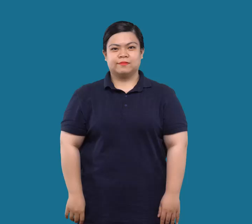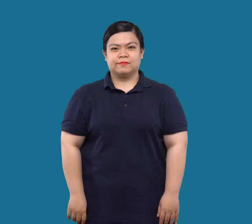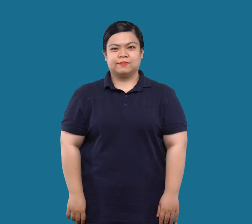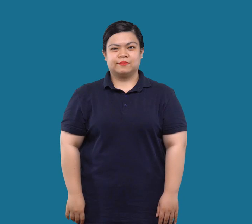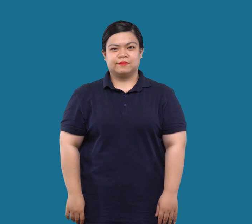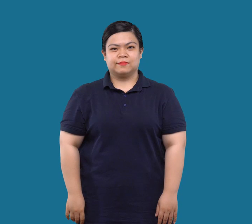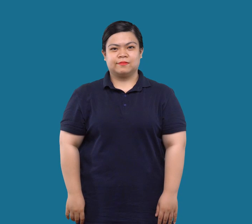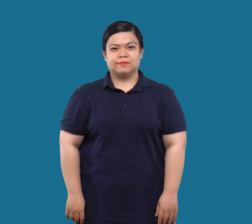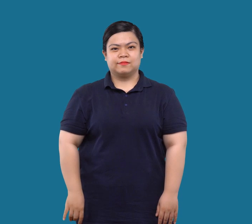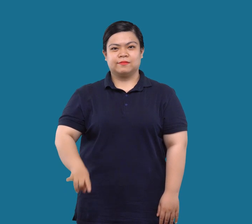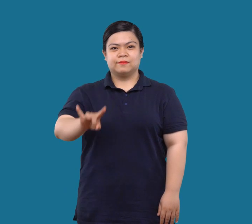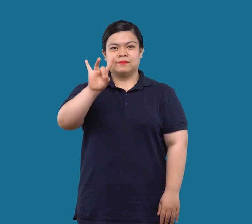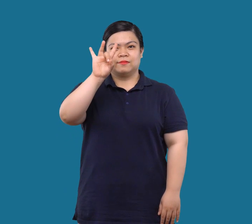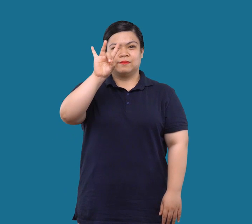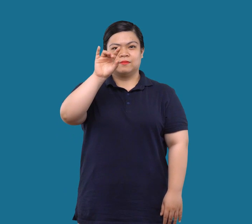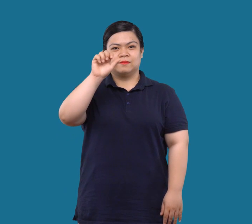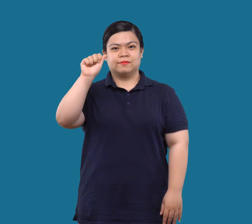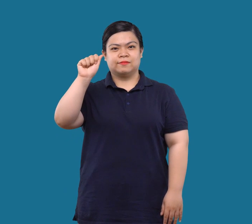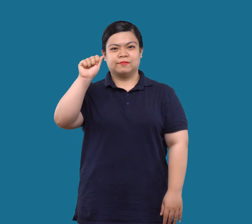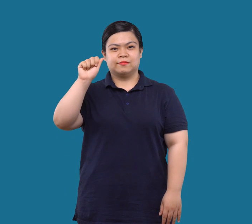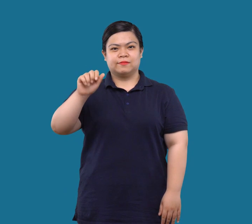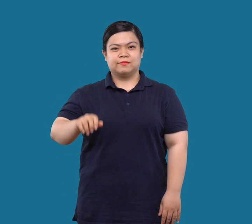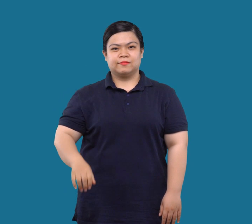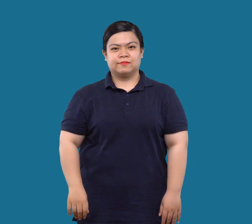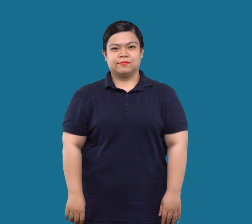héc-ta (ha)